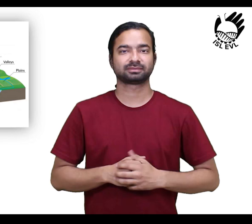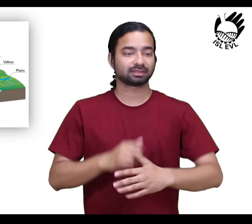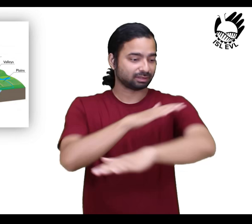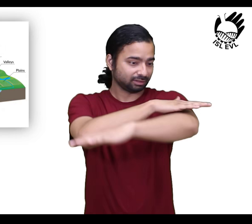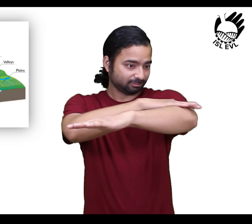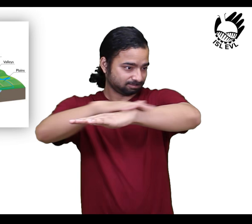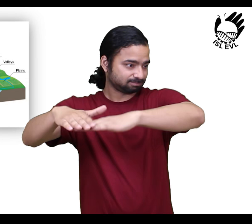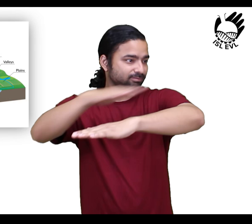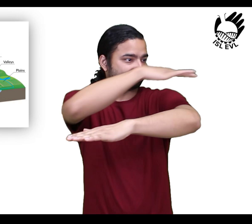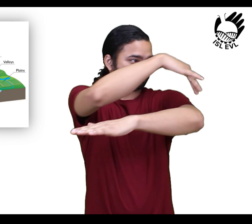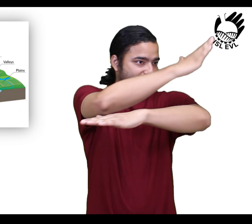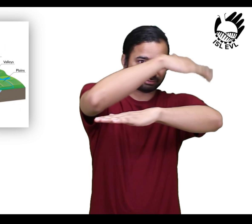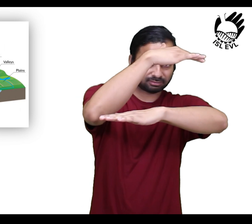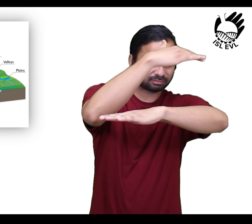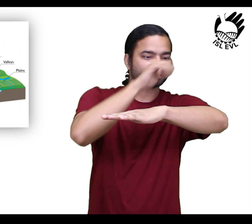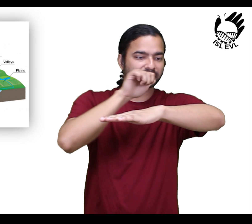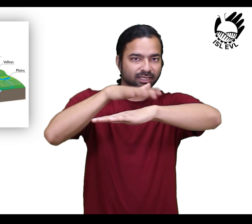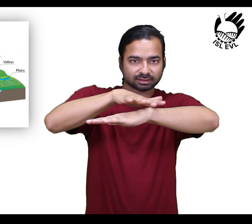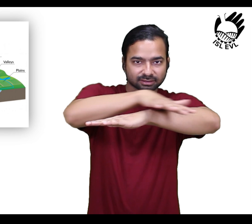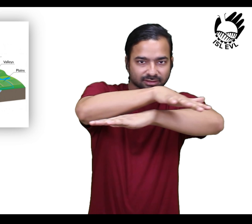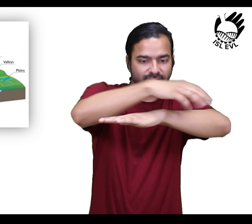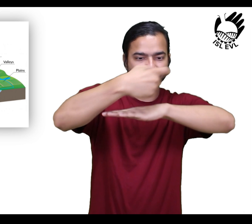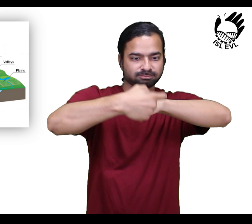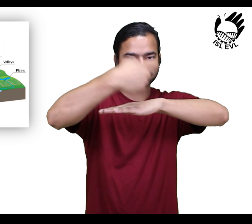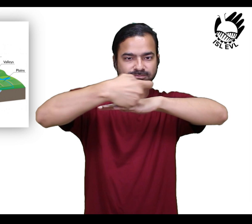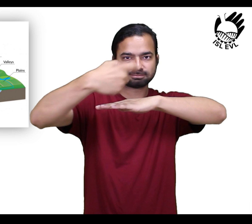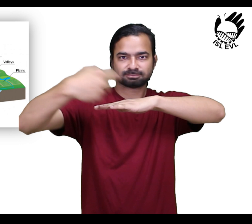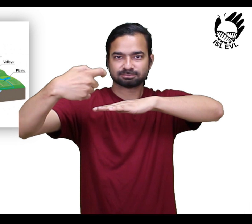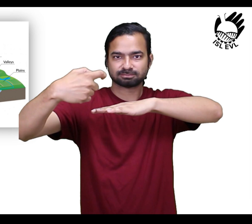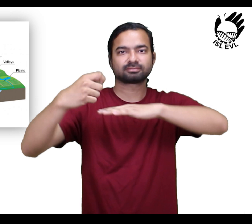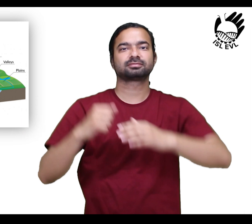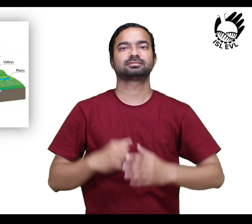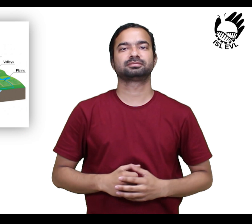Topography